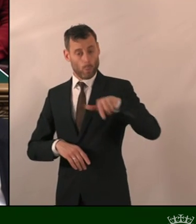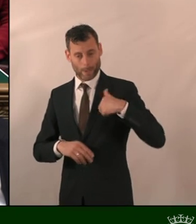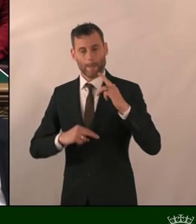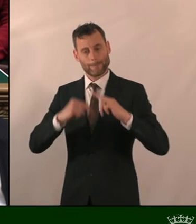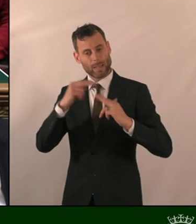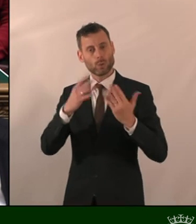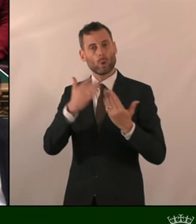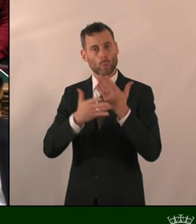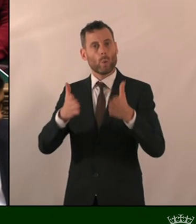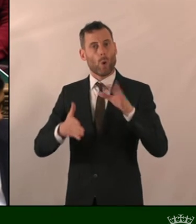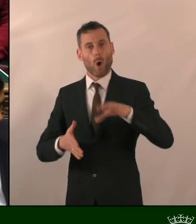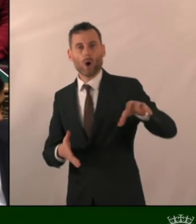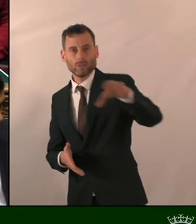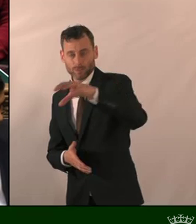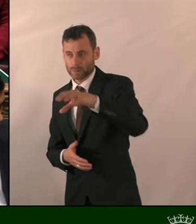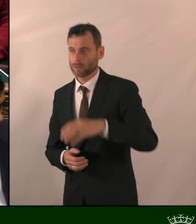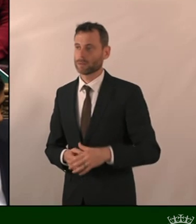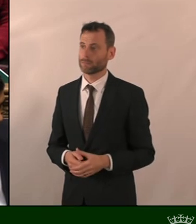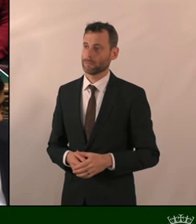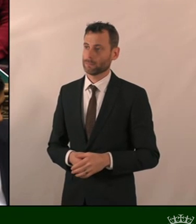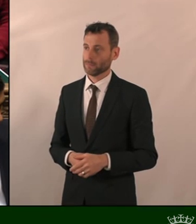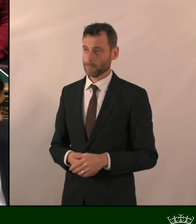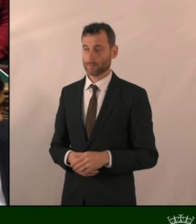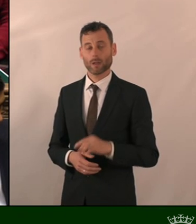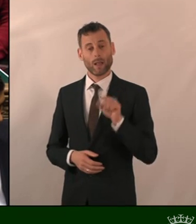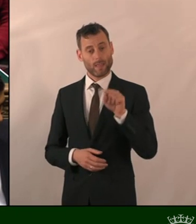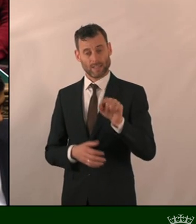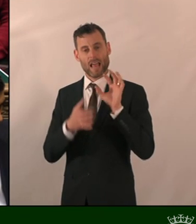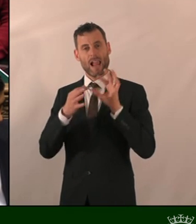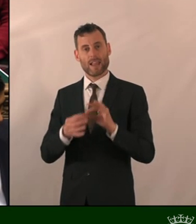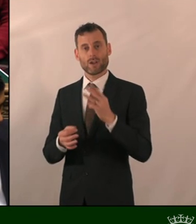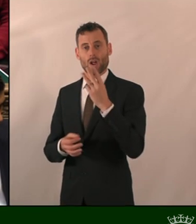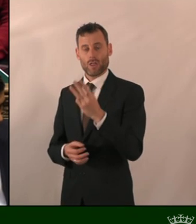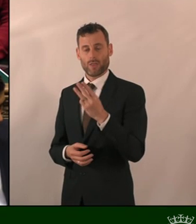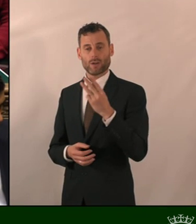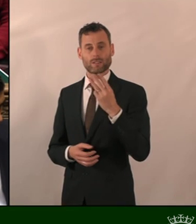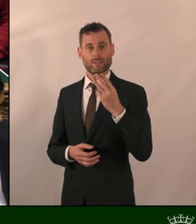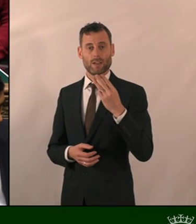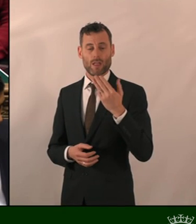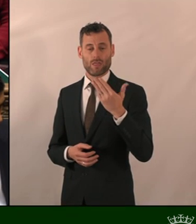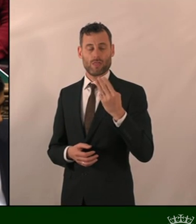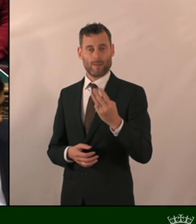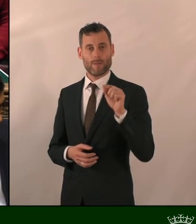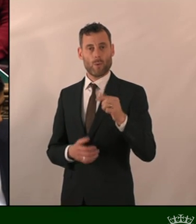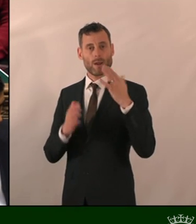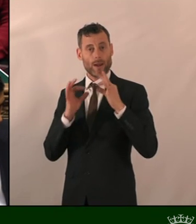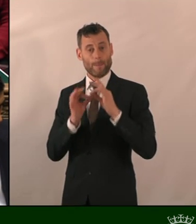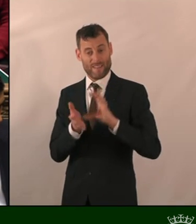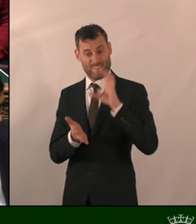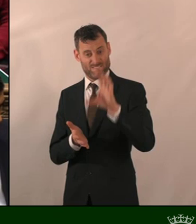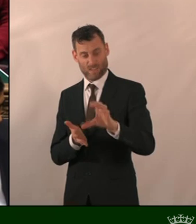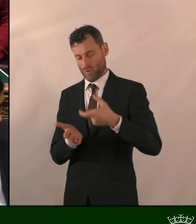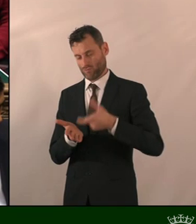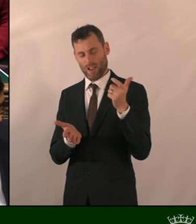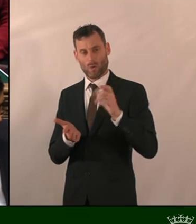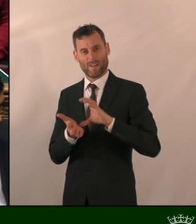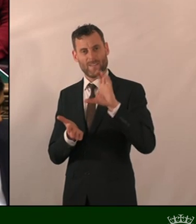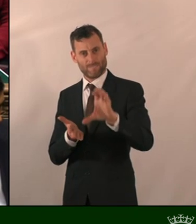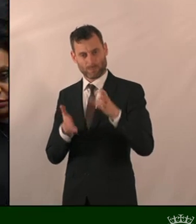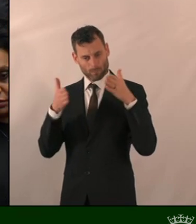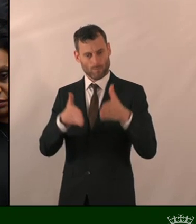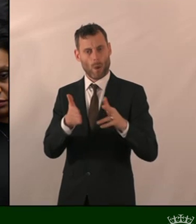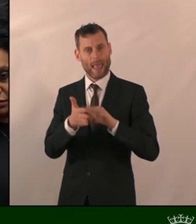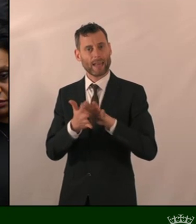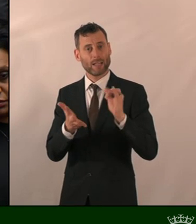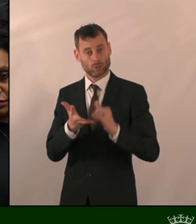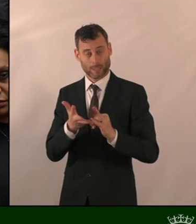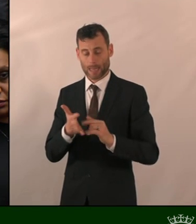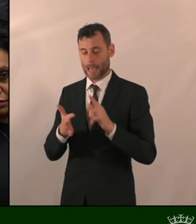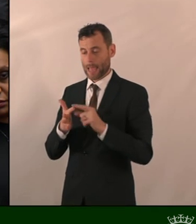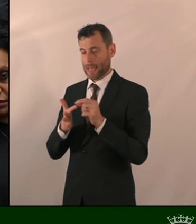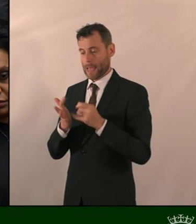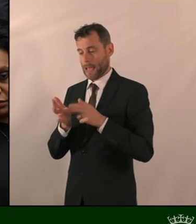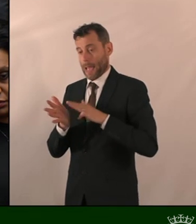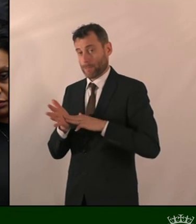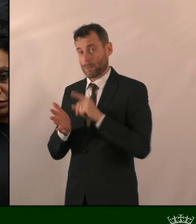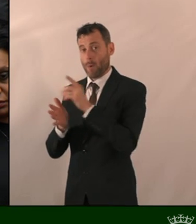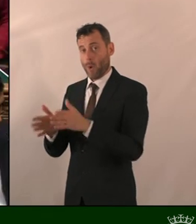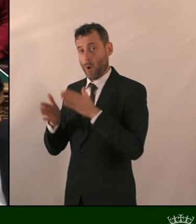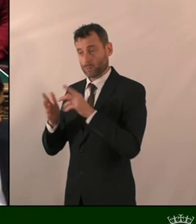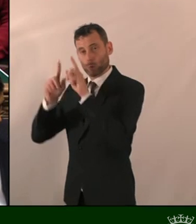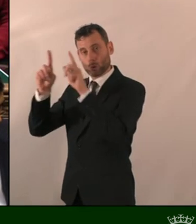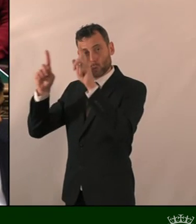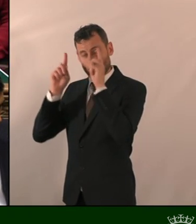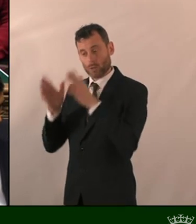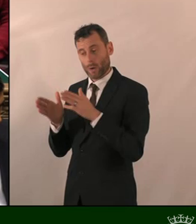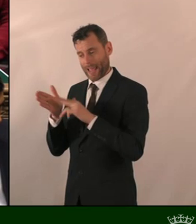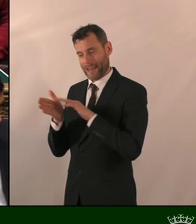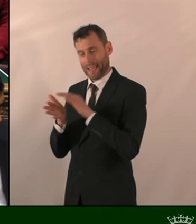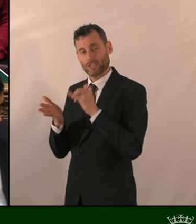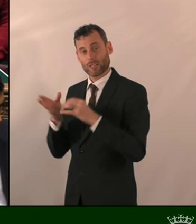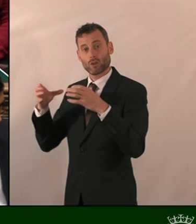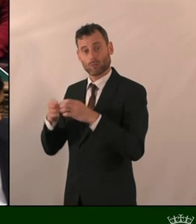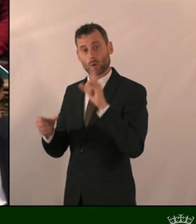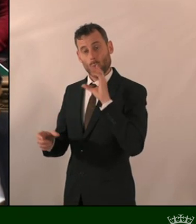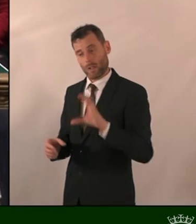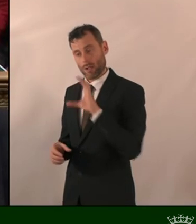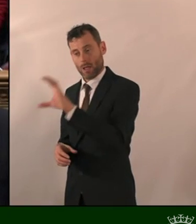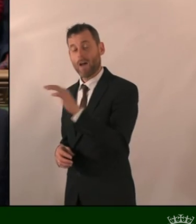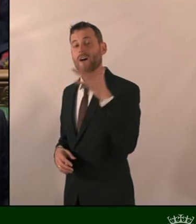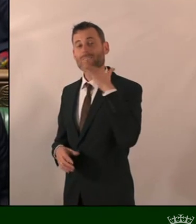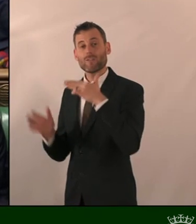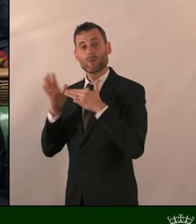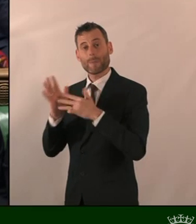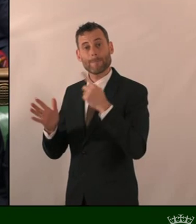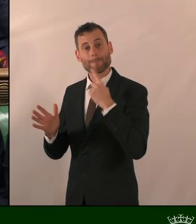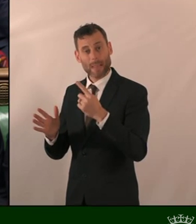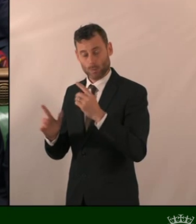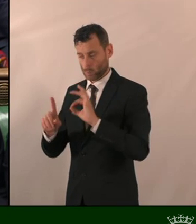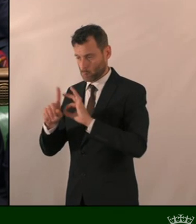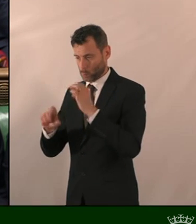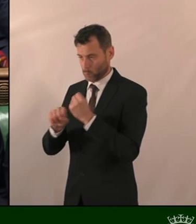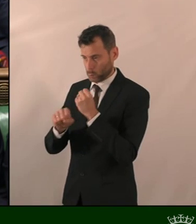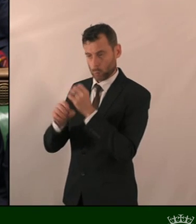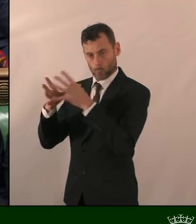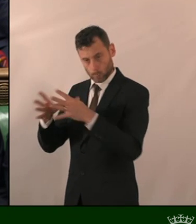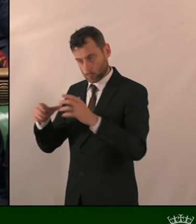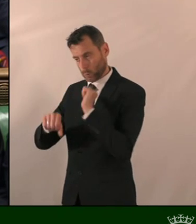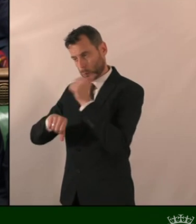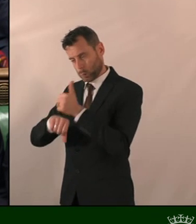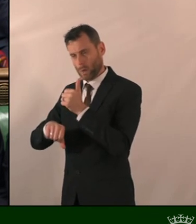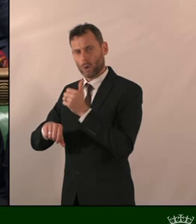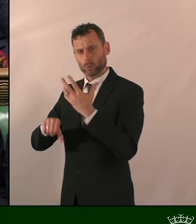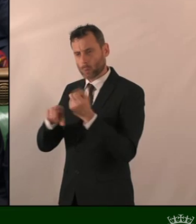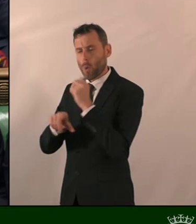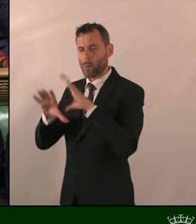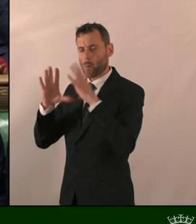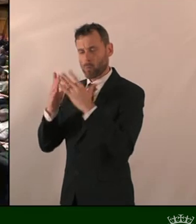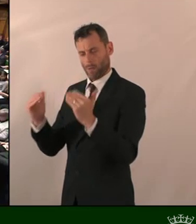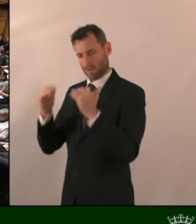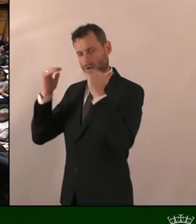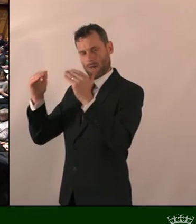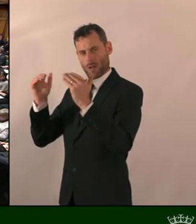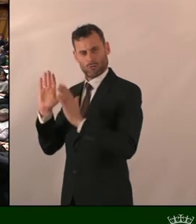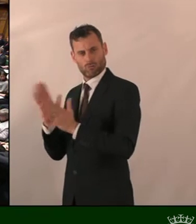As part of the £33.9 billion initial investment that we are making—the record investment that we are making in the NHS—I can tell the honourable Lady that Epsom and St Helier University Hospitals NHS Trust will receive £500 million to redevelop its estate and world-class facilities on that site.